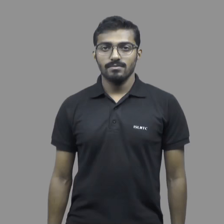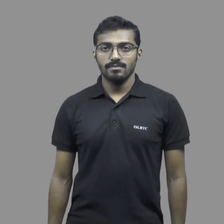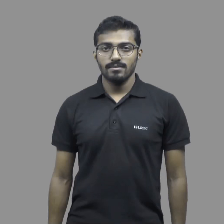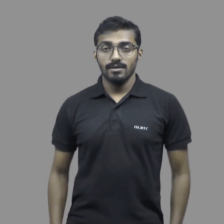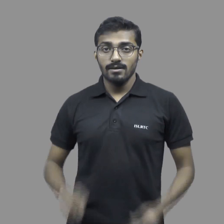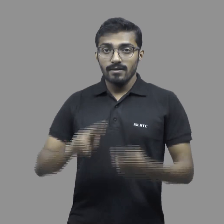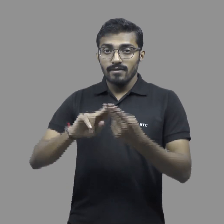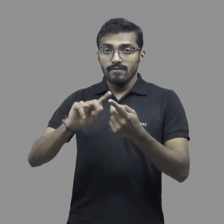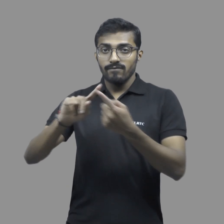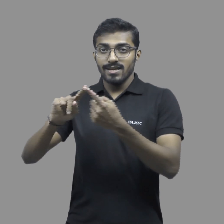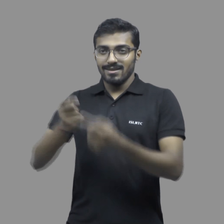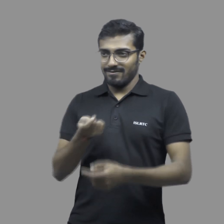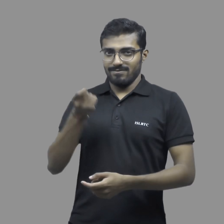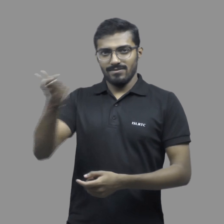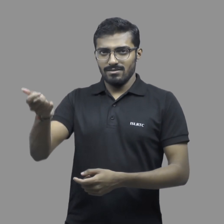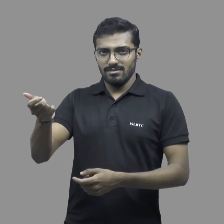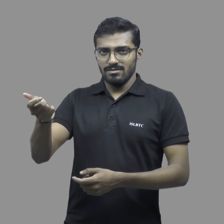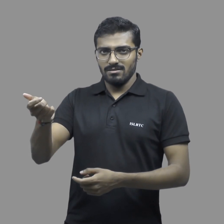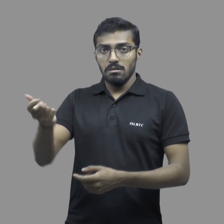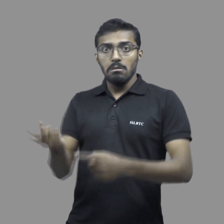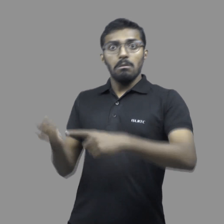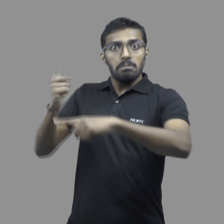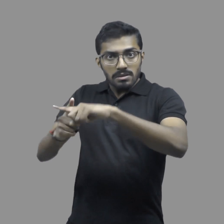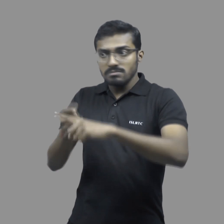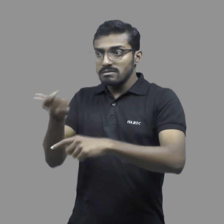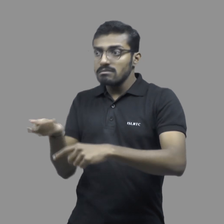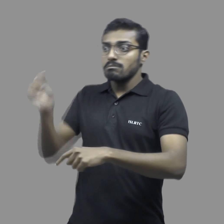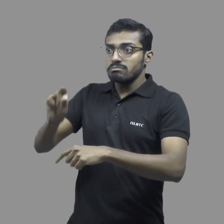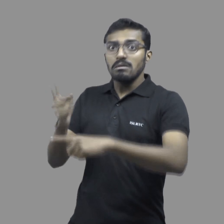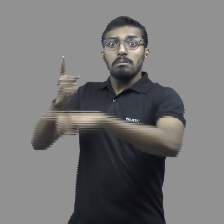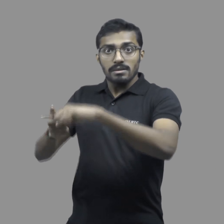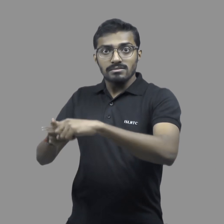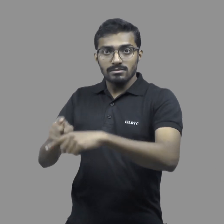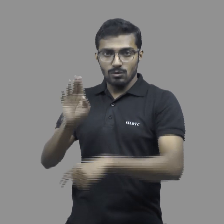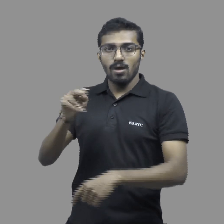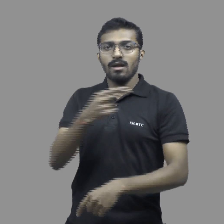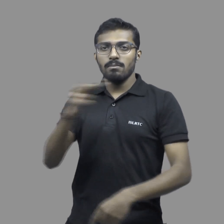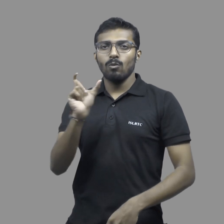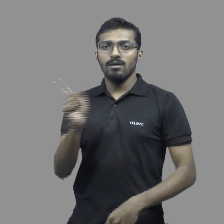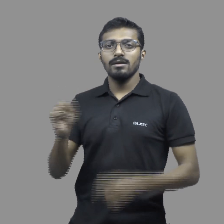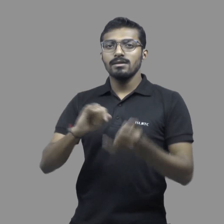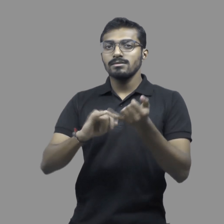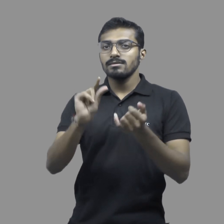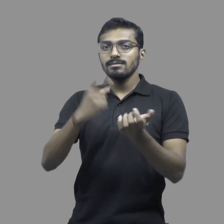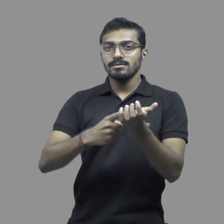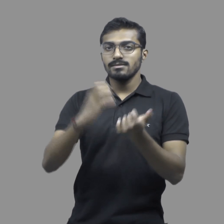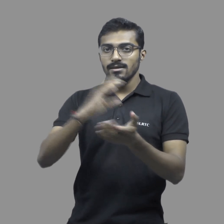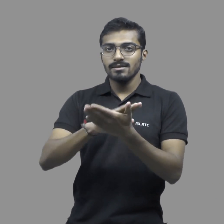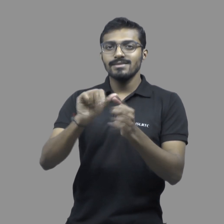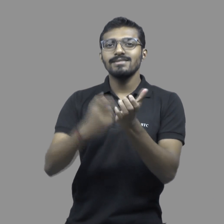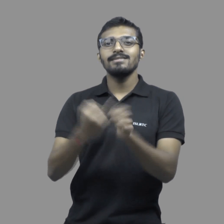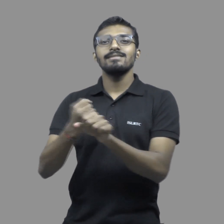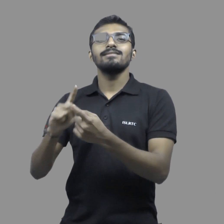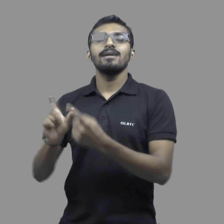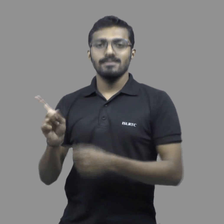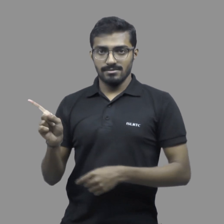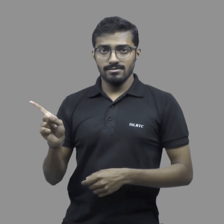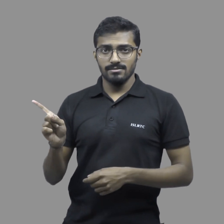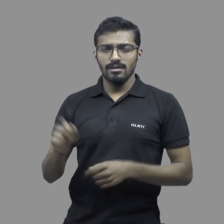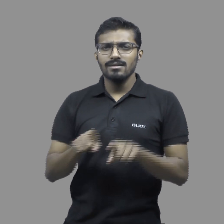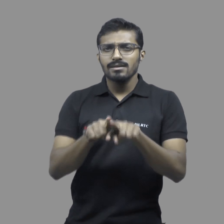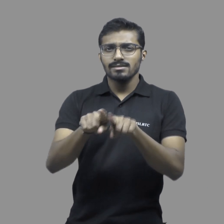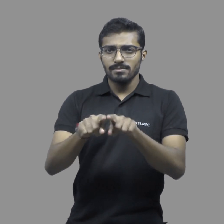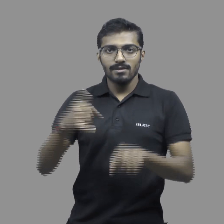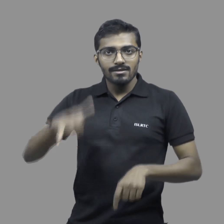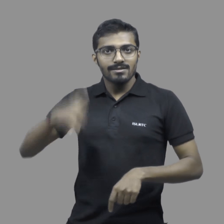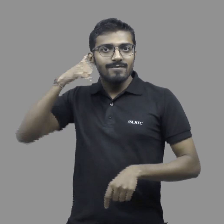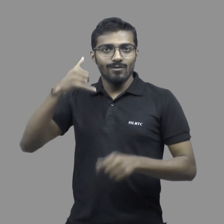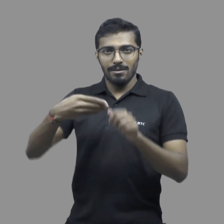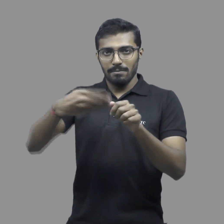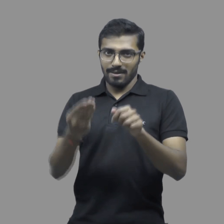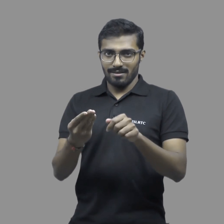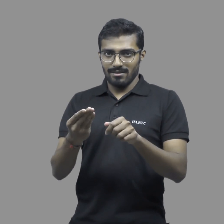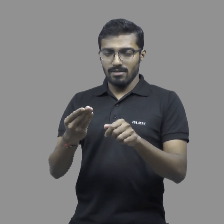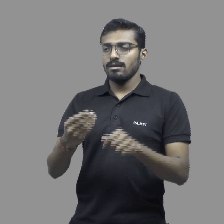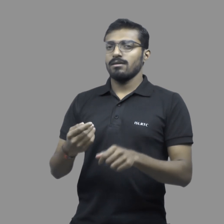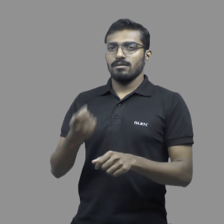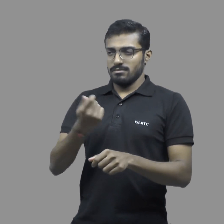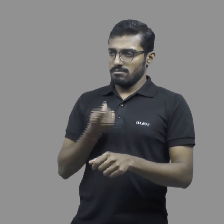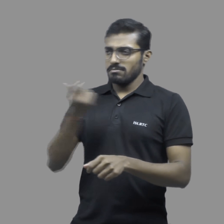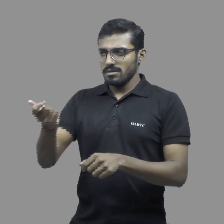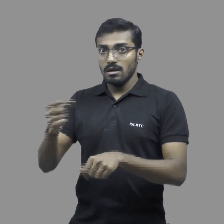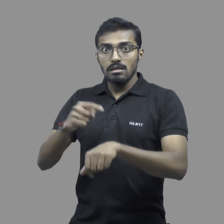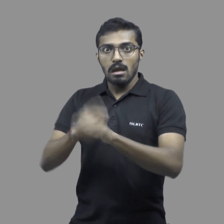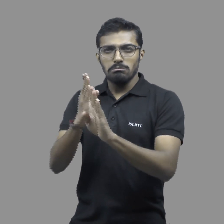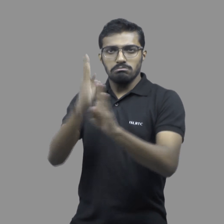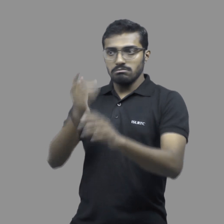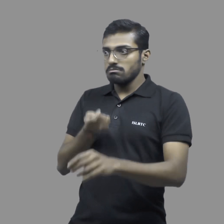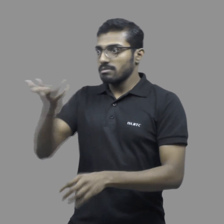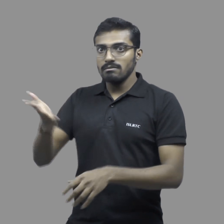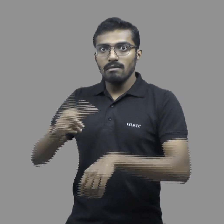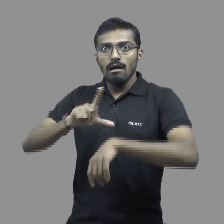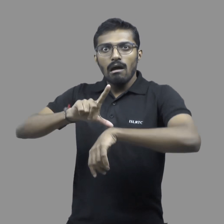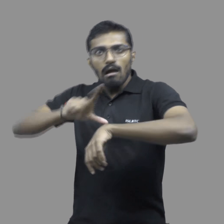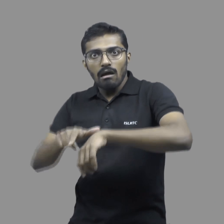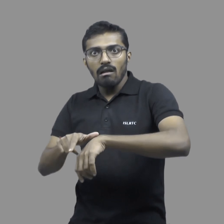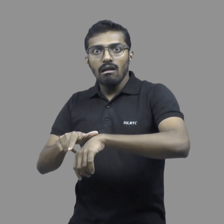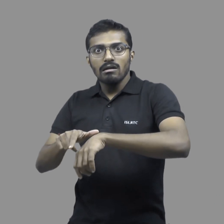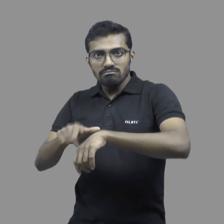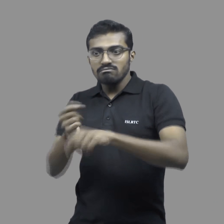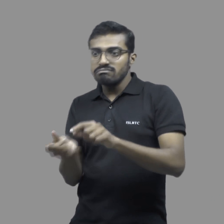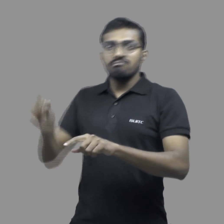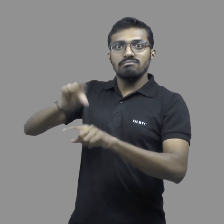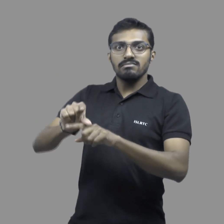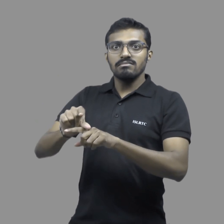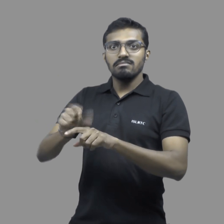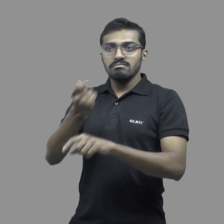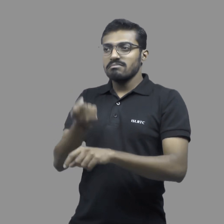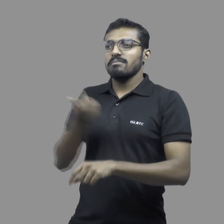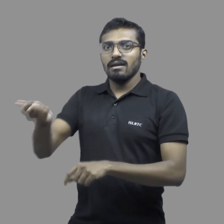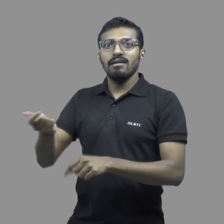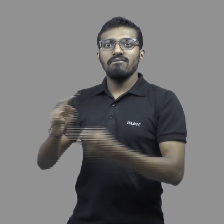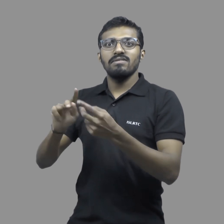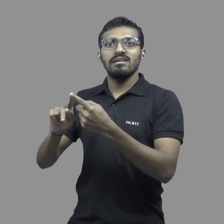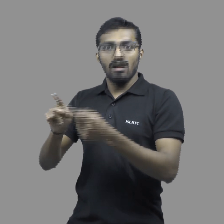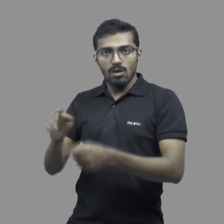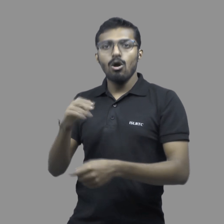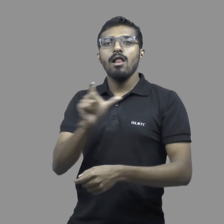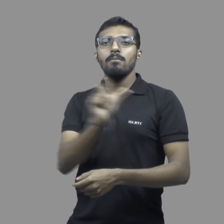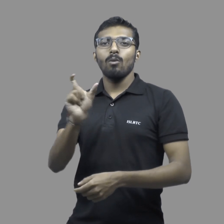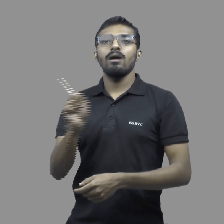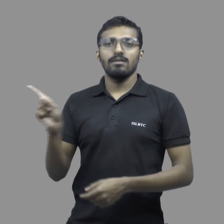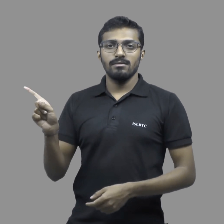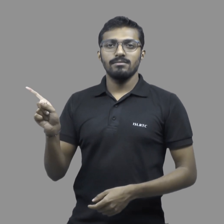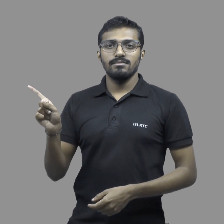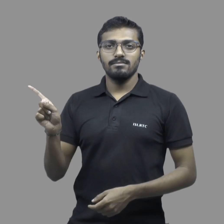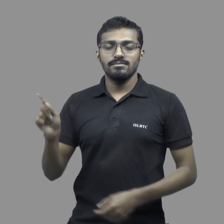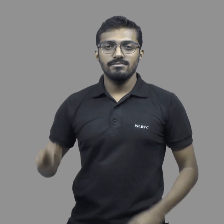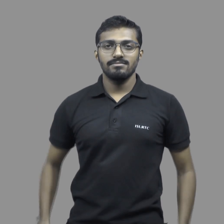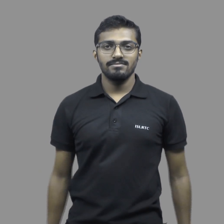Surcharge